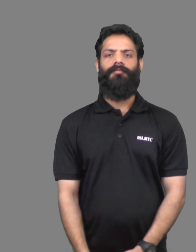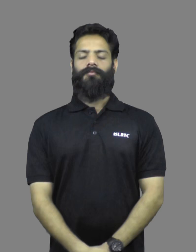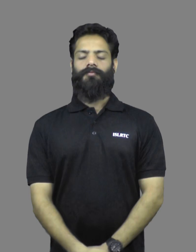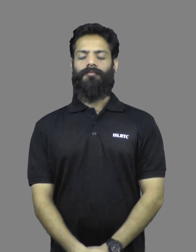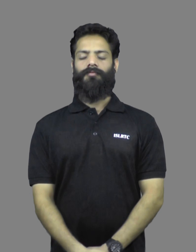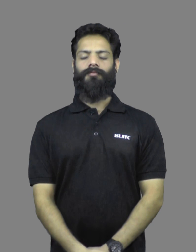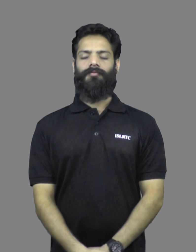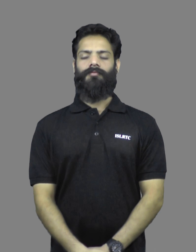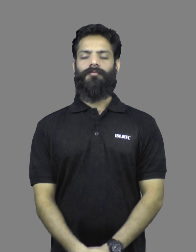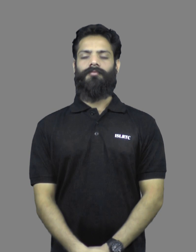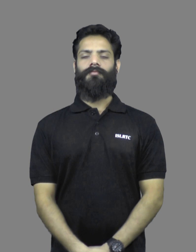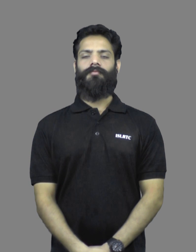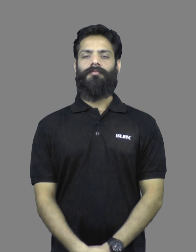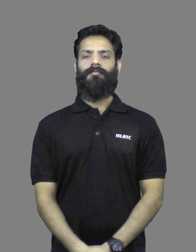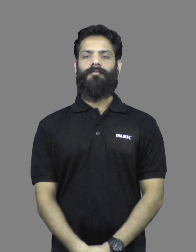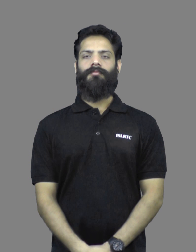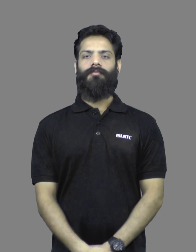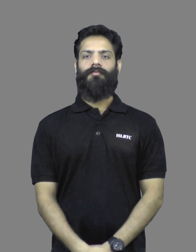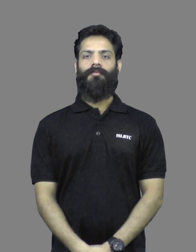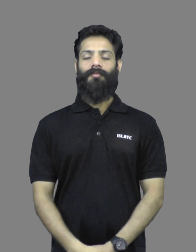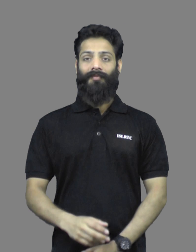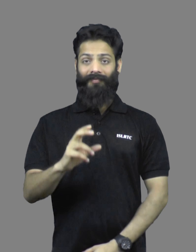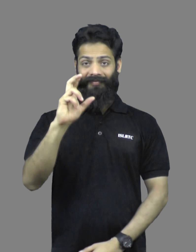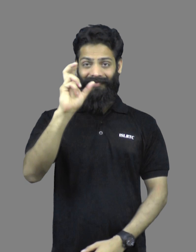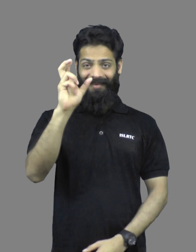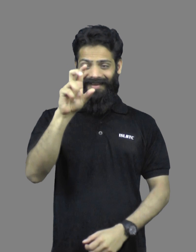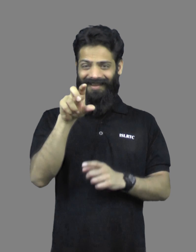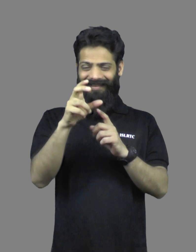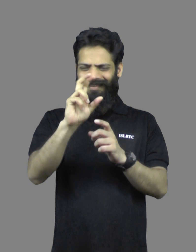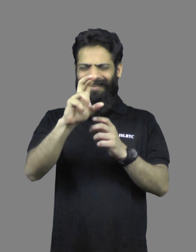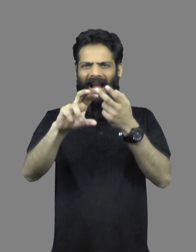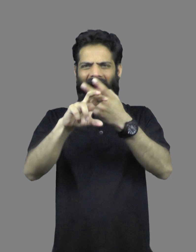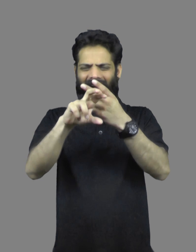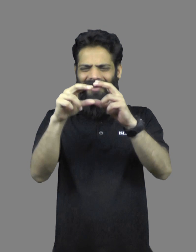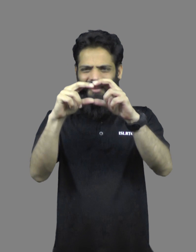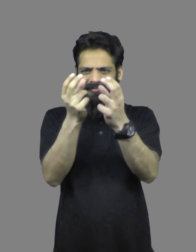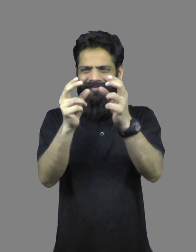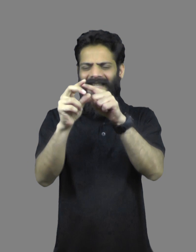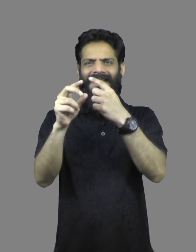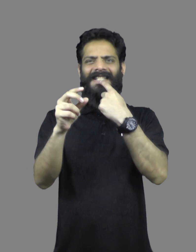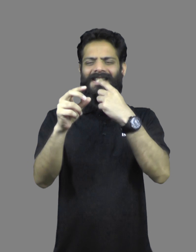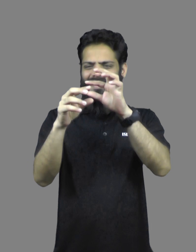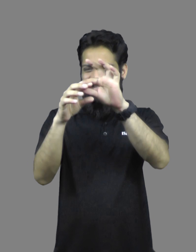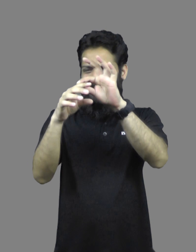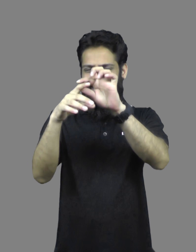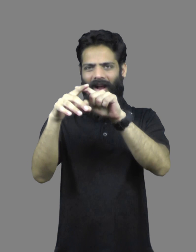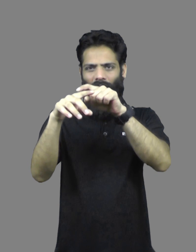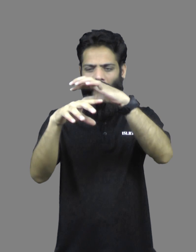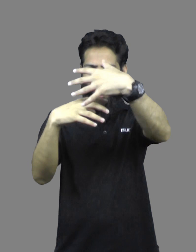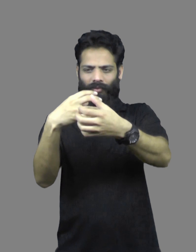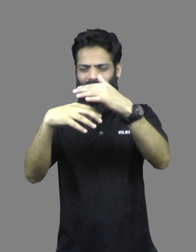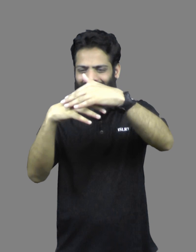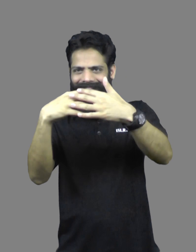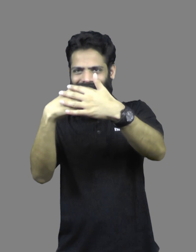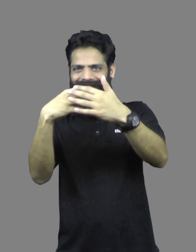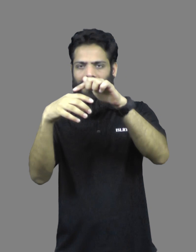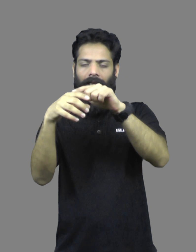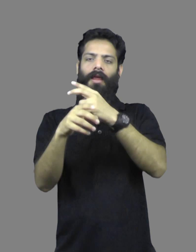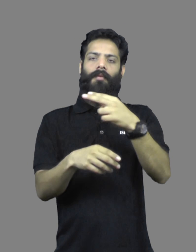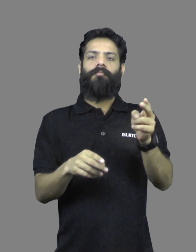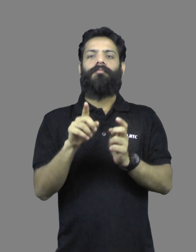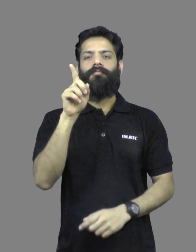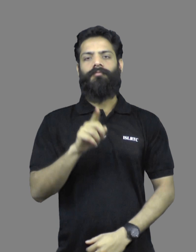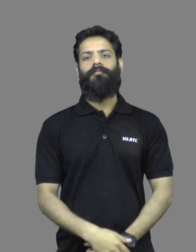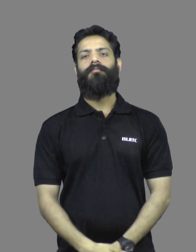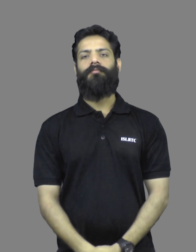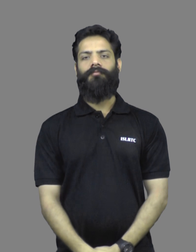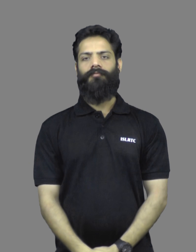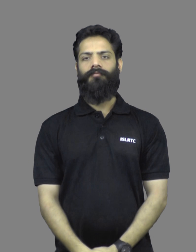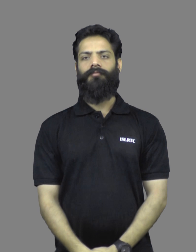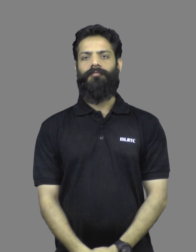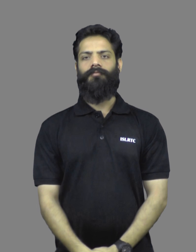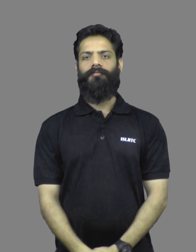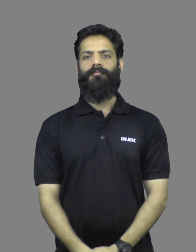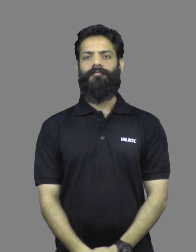Outer Shell